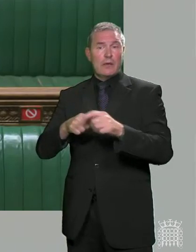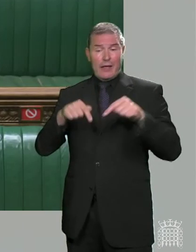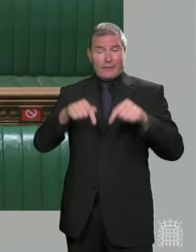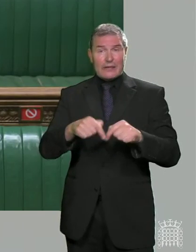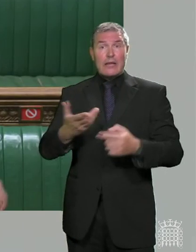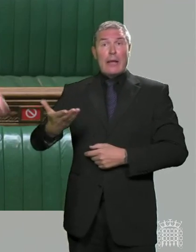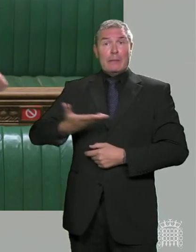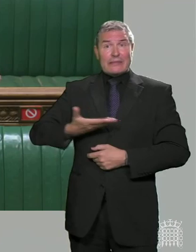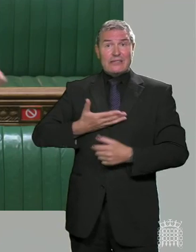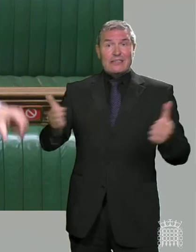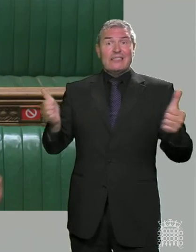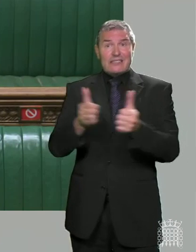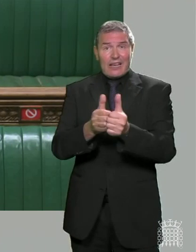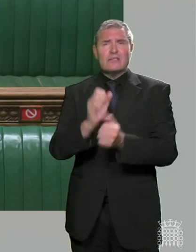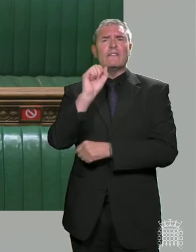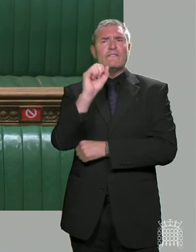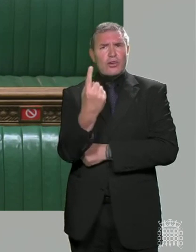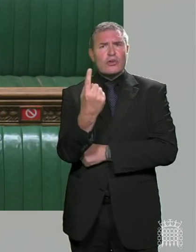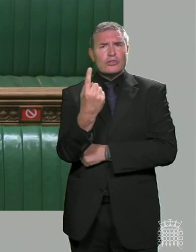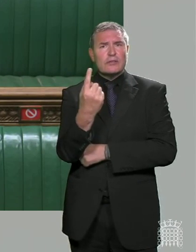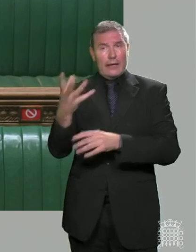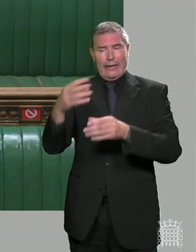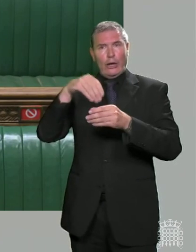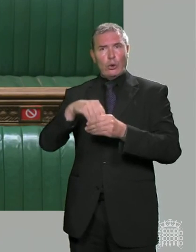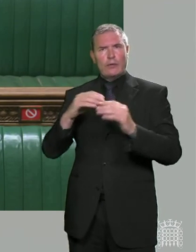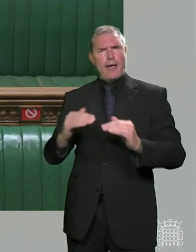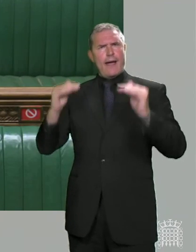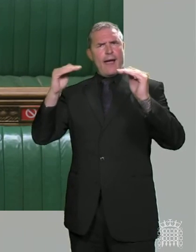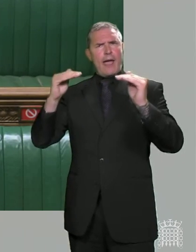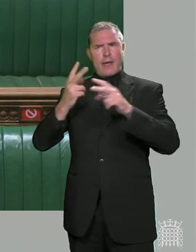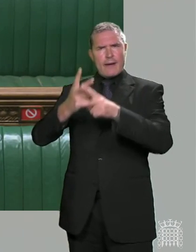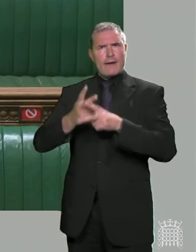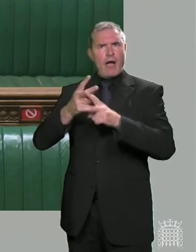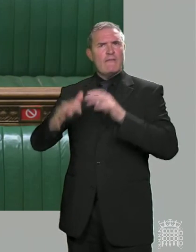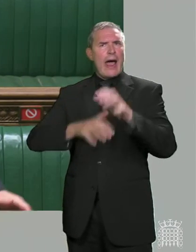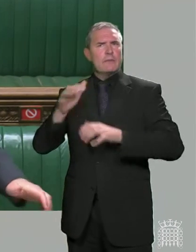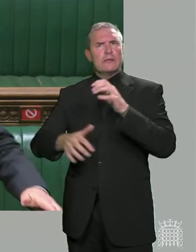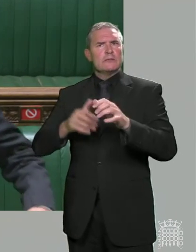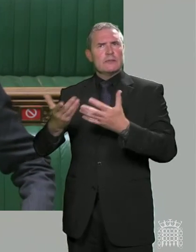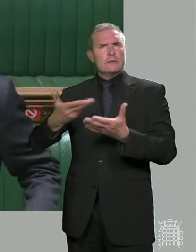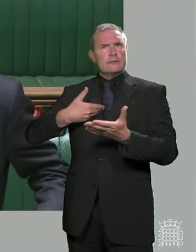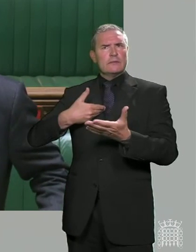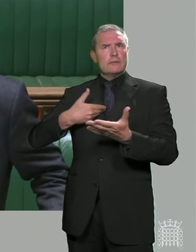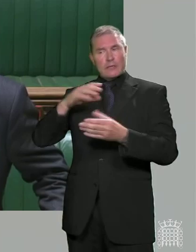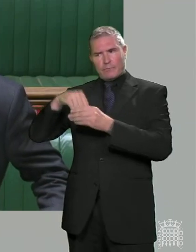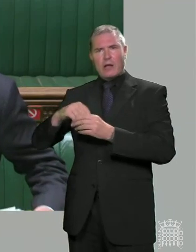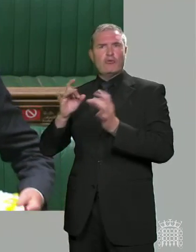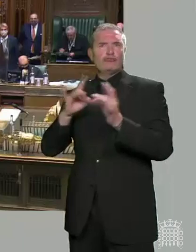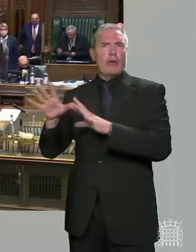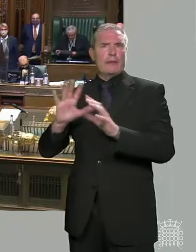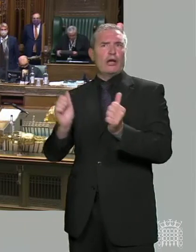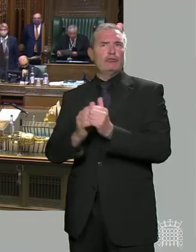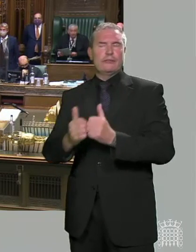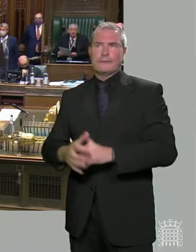This deal that we have done is the first ever to incorporate high animal welfare standards, as part of the package that Australia has agreed.